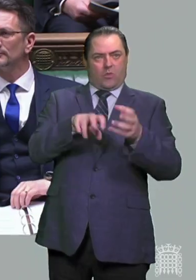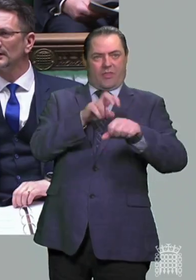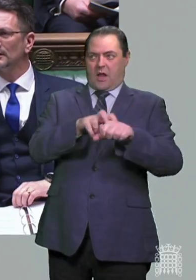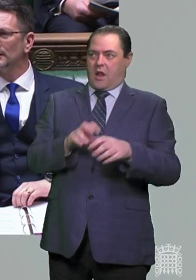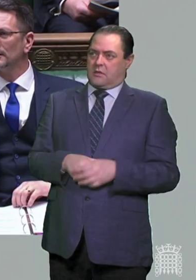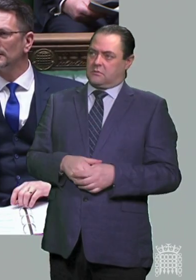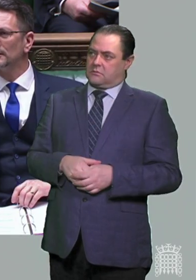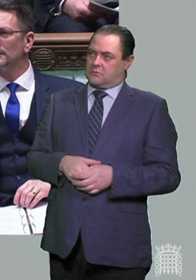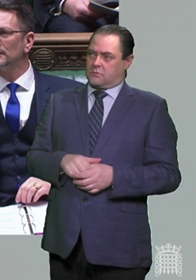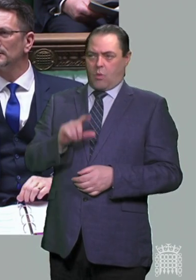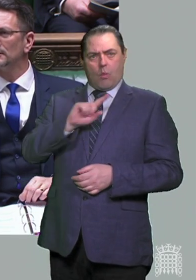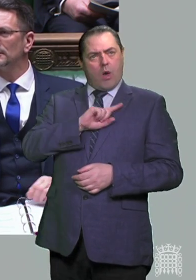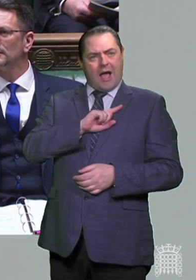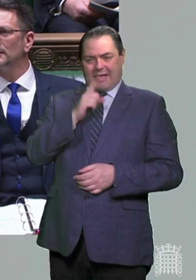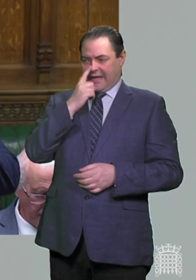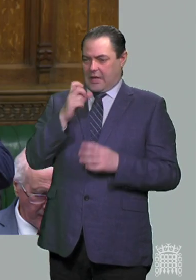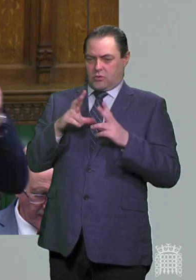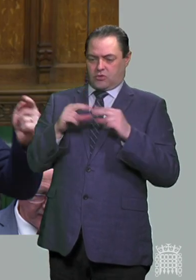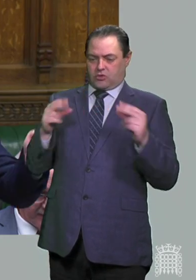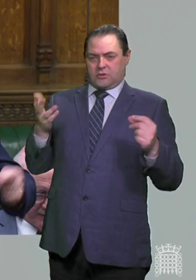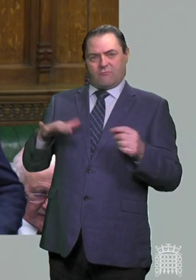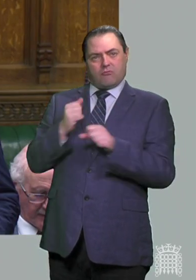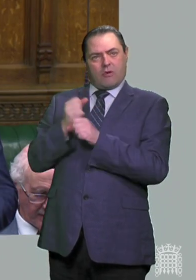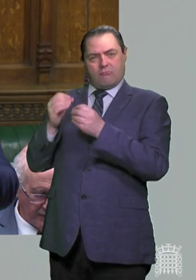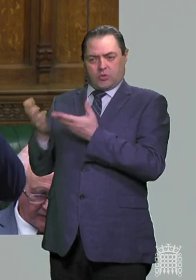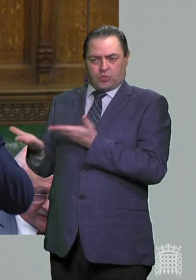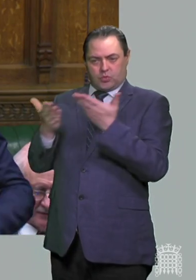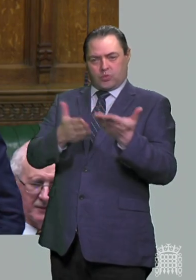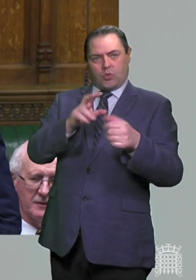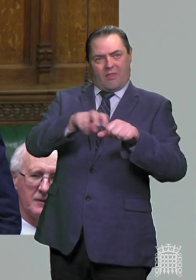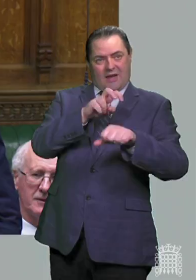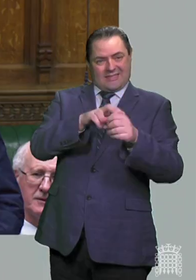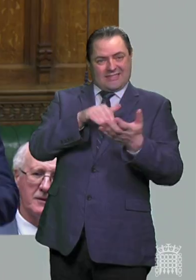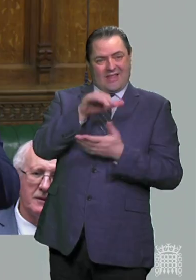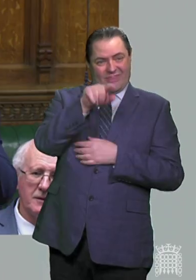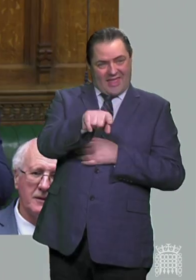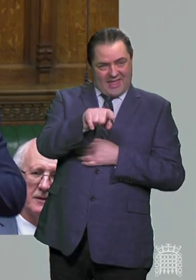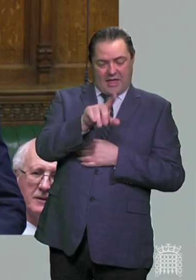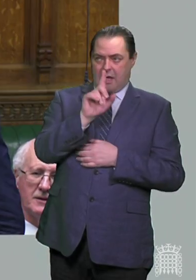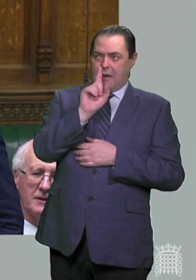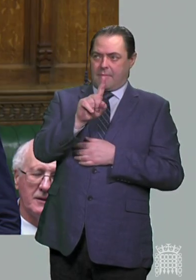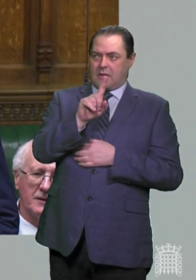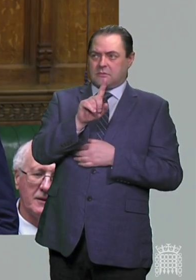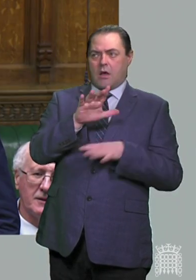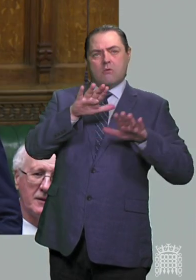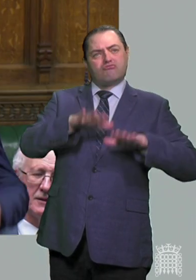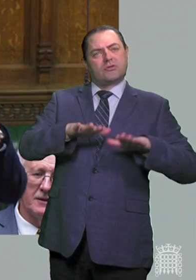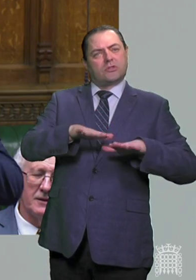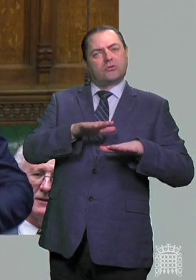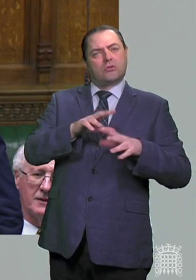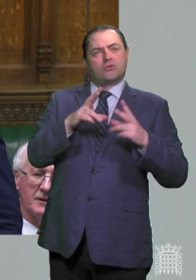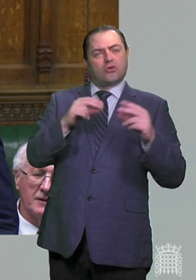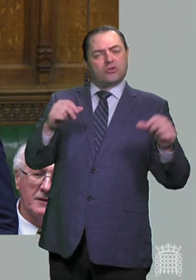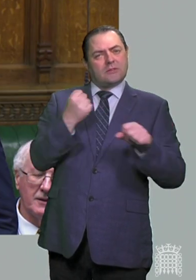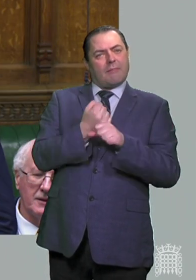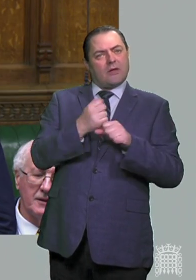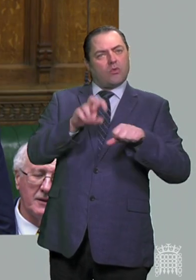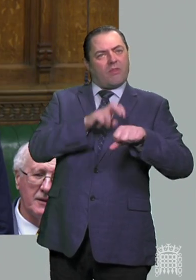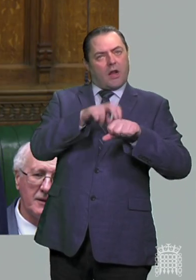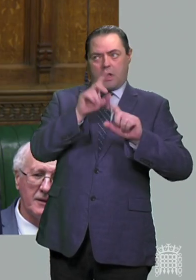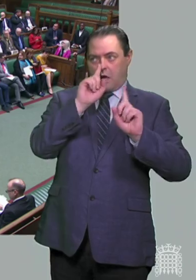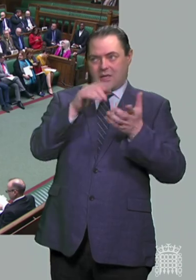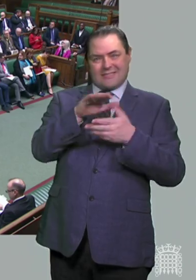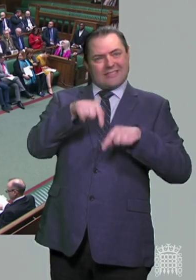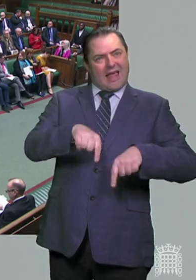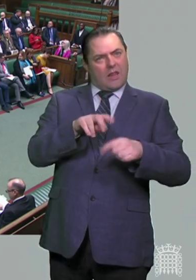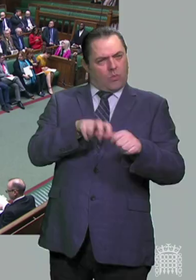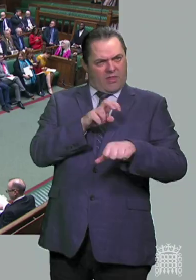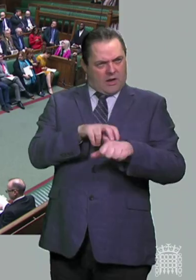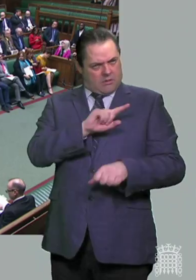So why is it right to bring sausages from Great Britain to Northern Ireland and sell them in Northern Ireland, but it is not right to sell British sausages made in Northern Ireland in Northern Ireland?